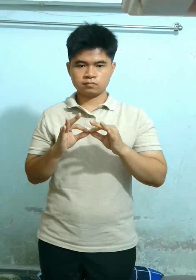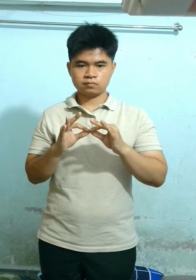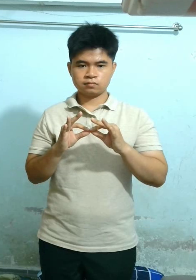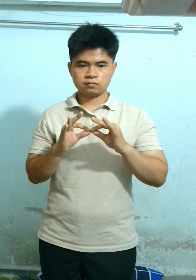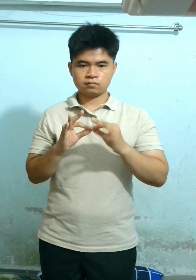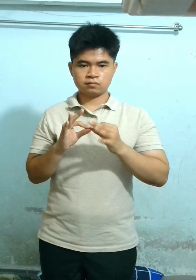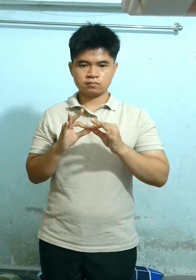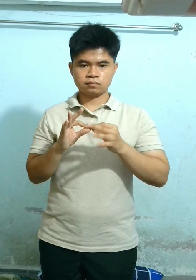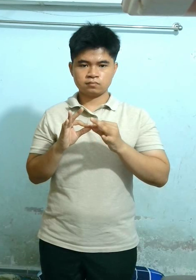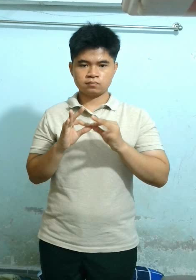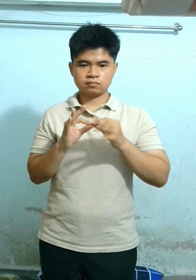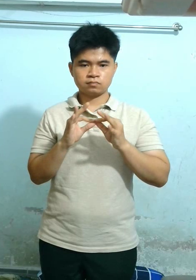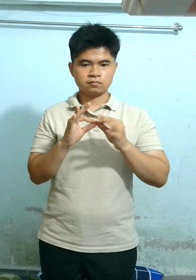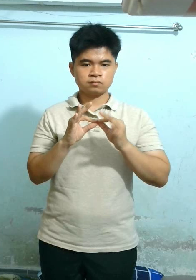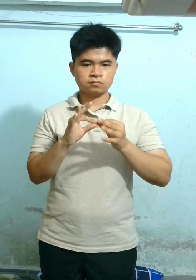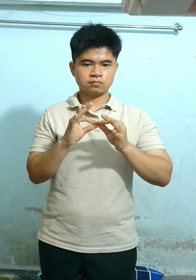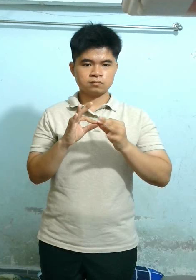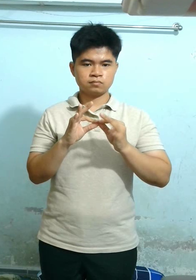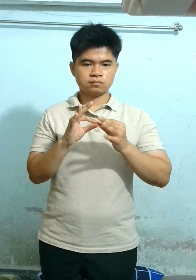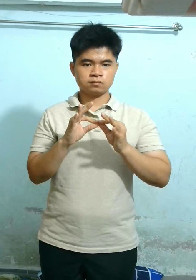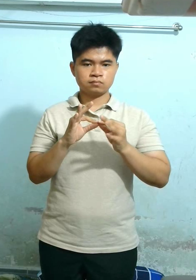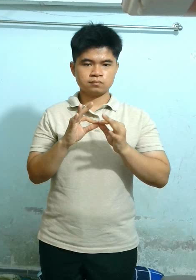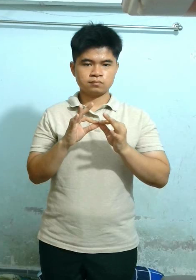phien dich